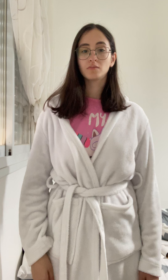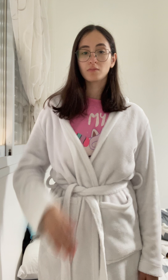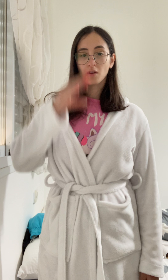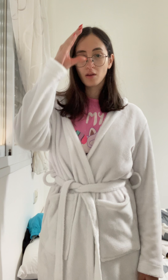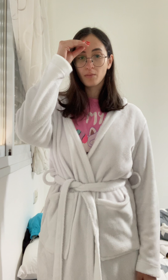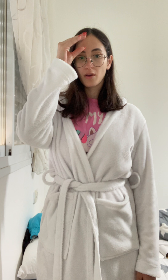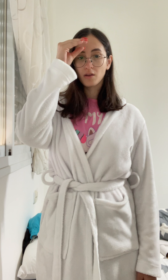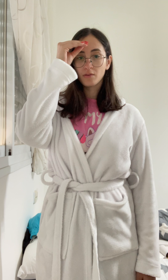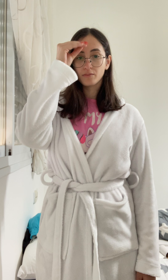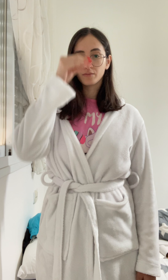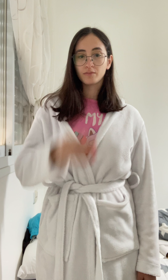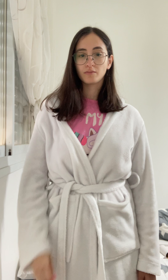בן